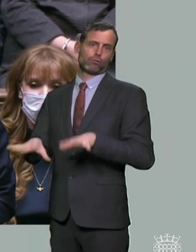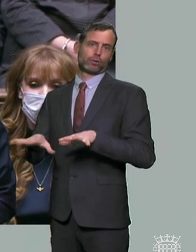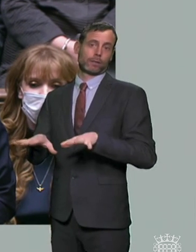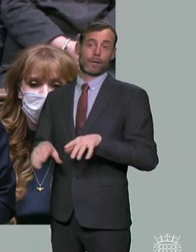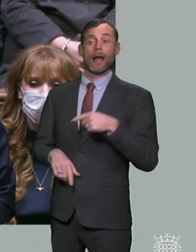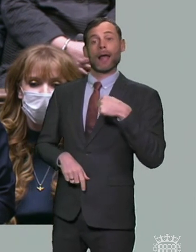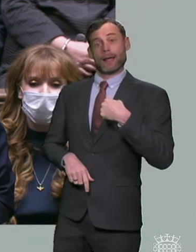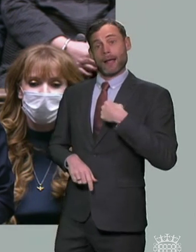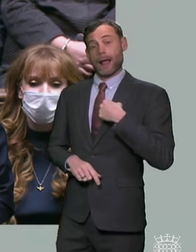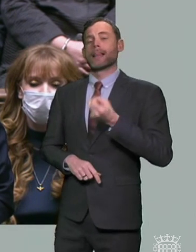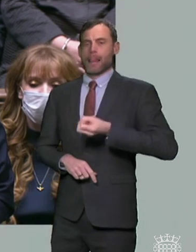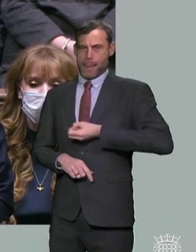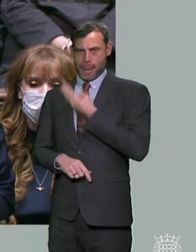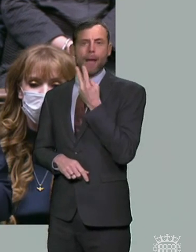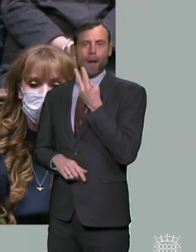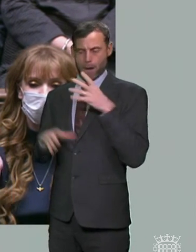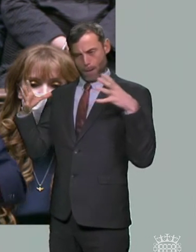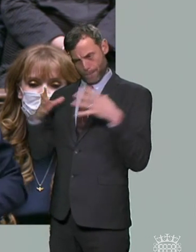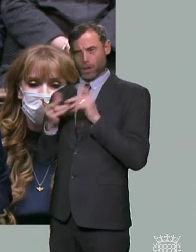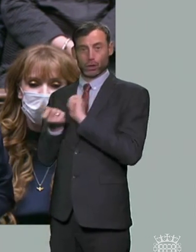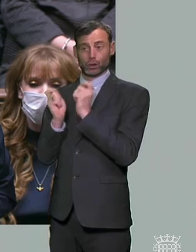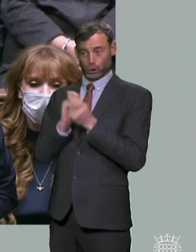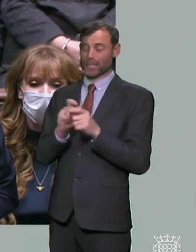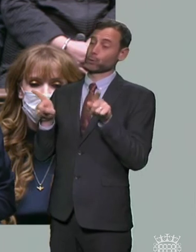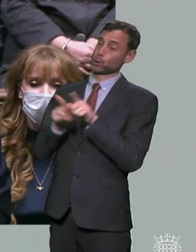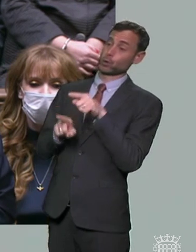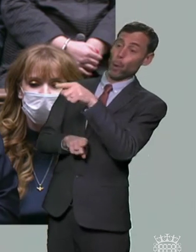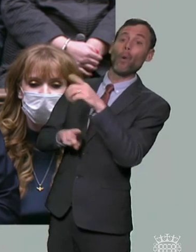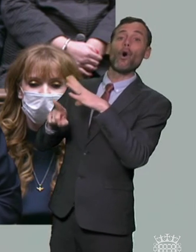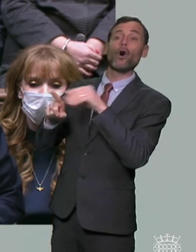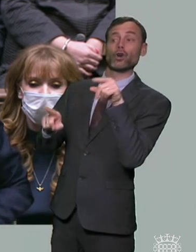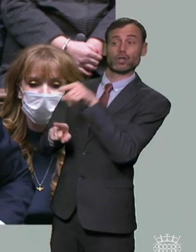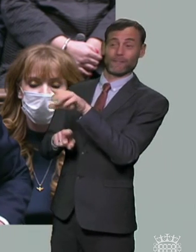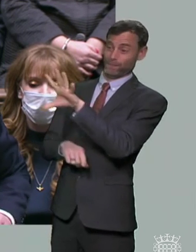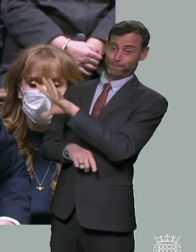The Labour party has changed and so has the Conservative party.